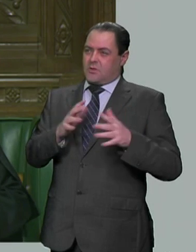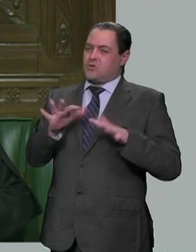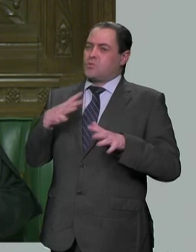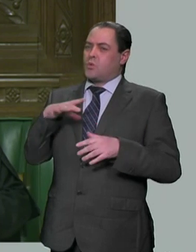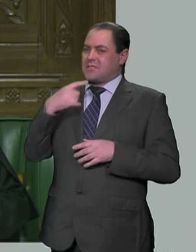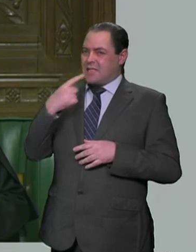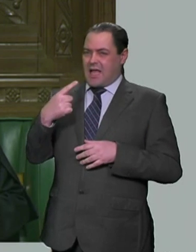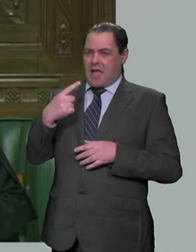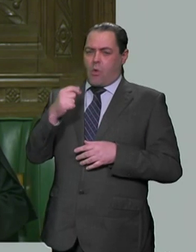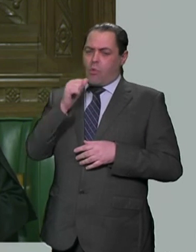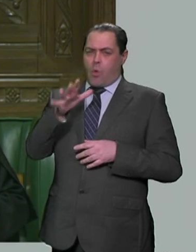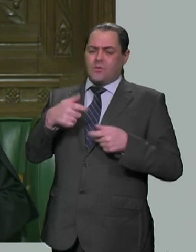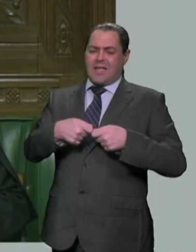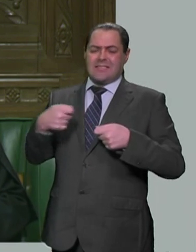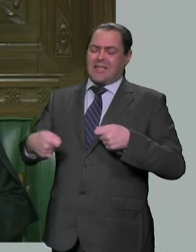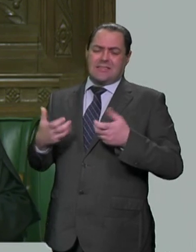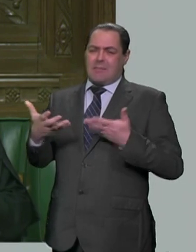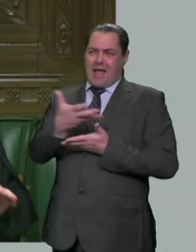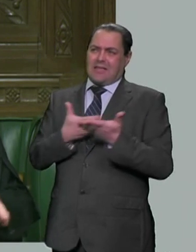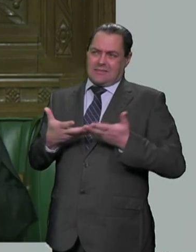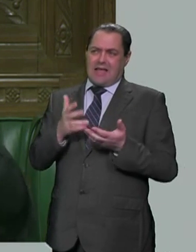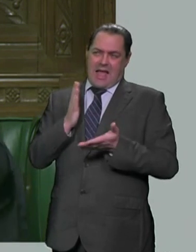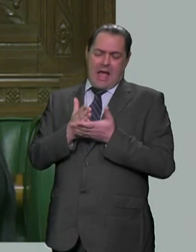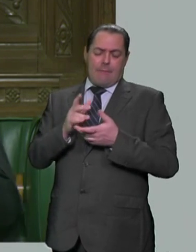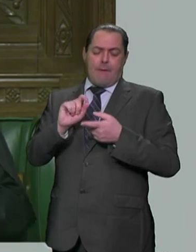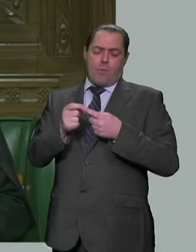It is a point of clarification, and that has been achieved.